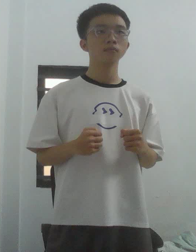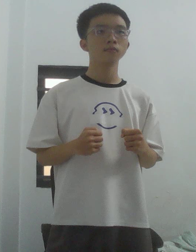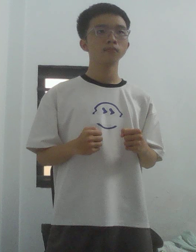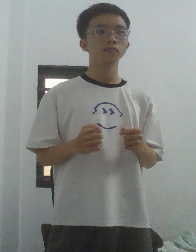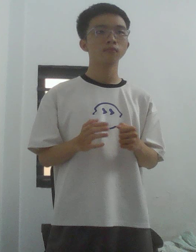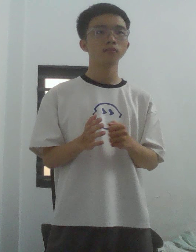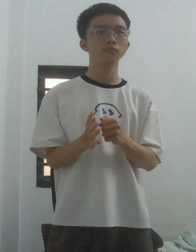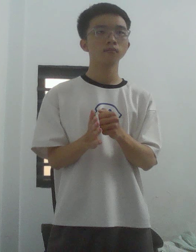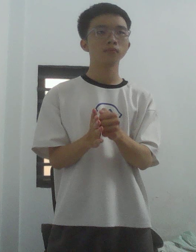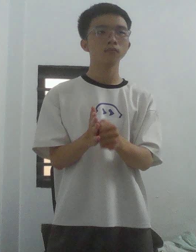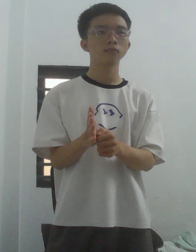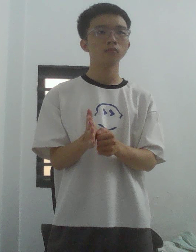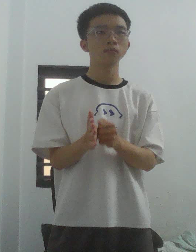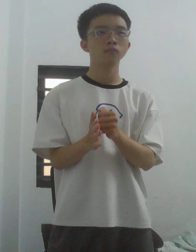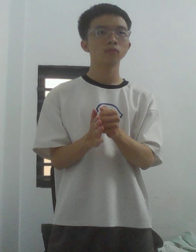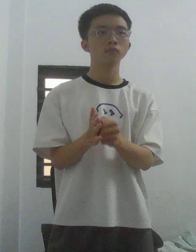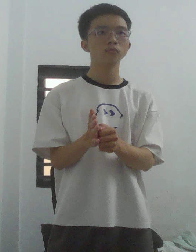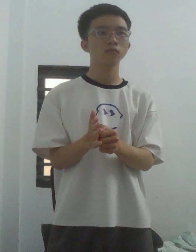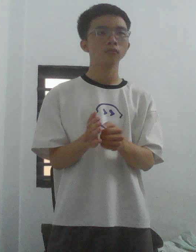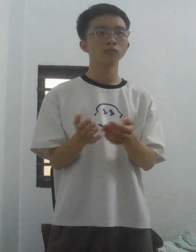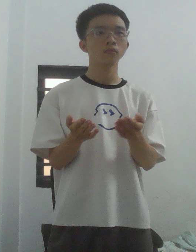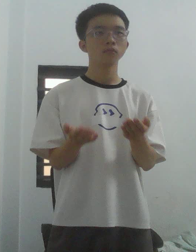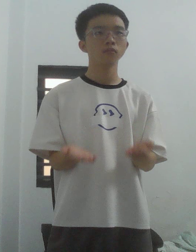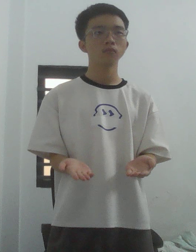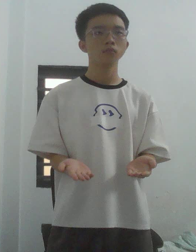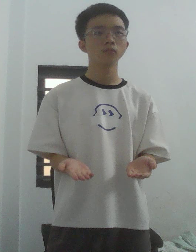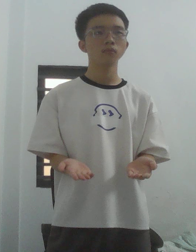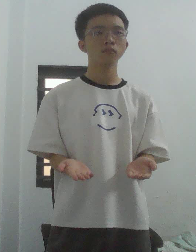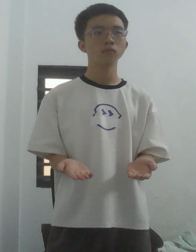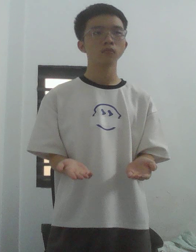thang nay